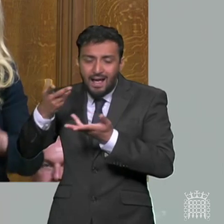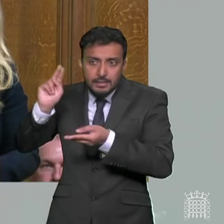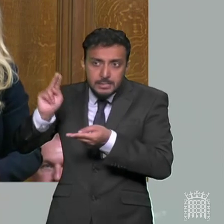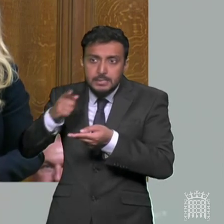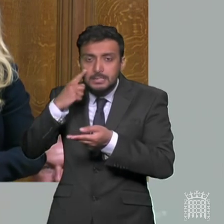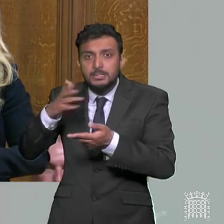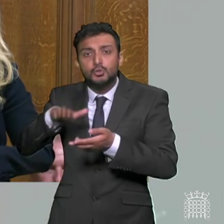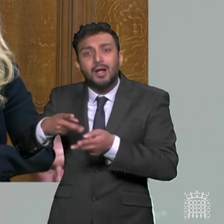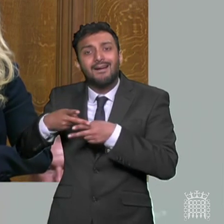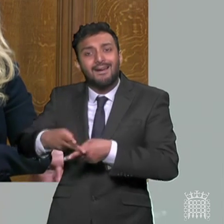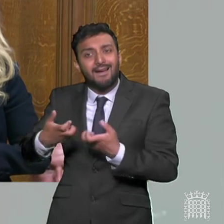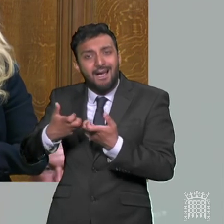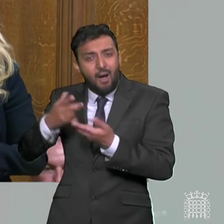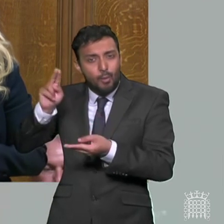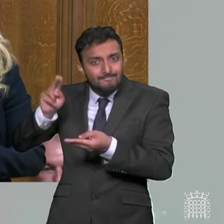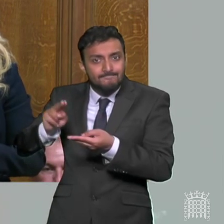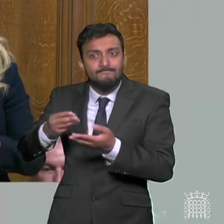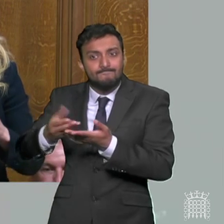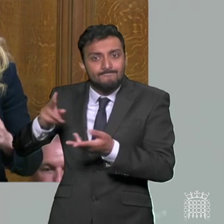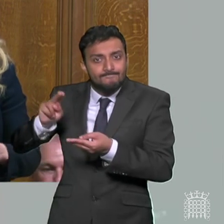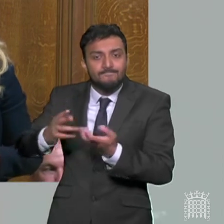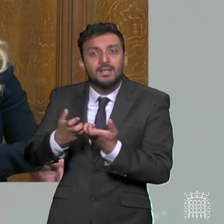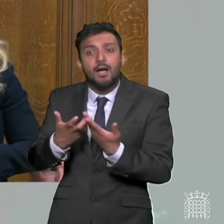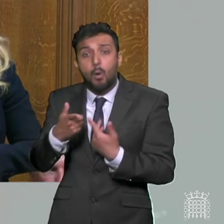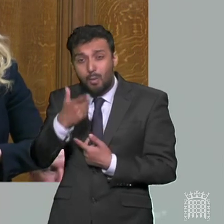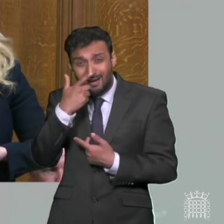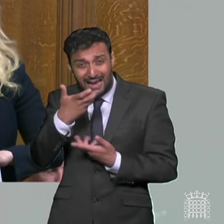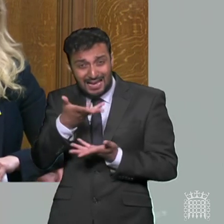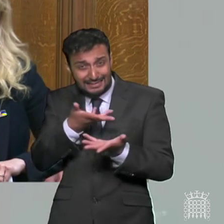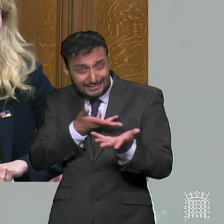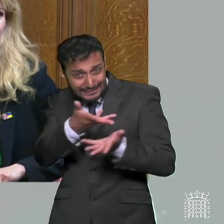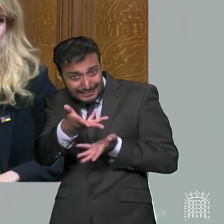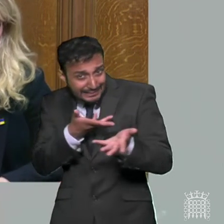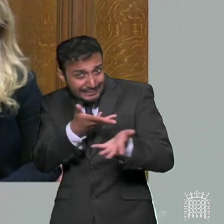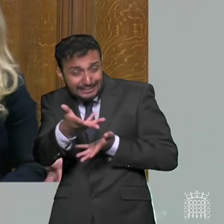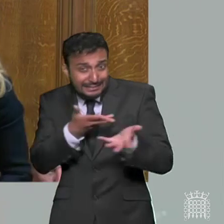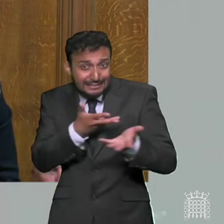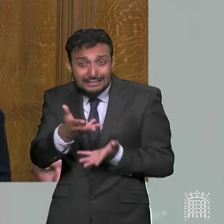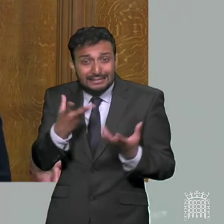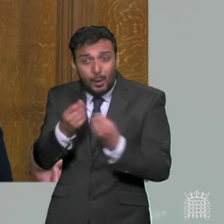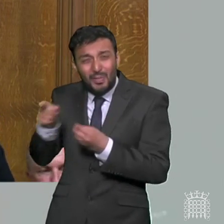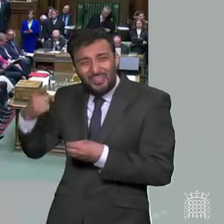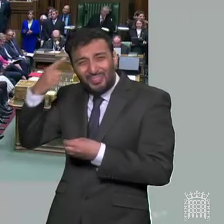Will he tell us a little more about what we can do urgently, and will he work with me and the Onward think-tank on reforms?